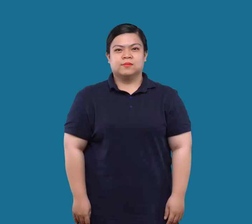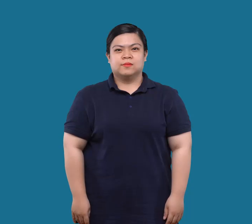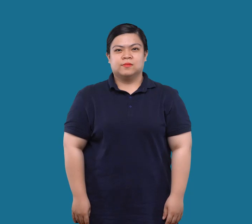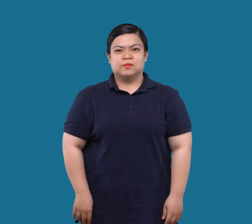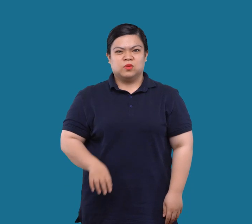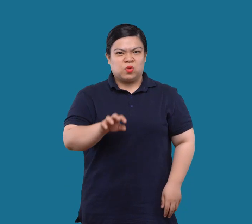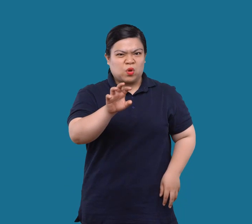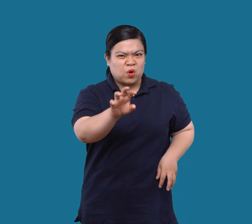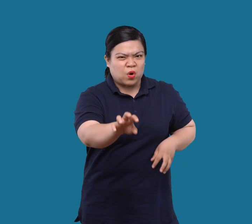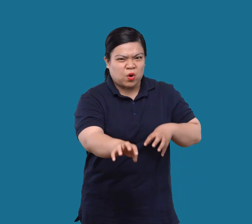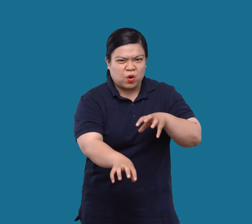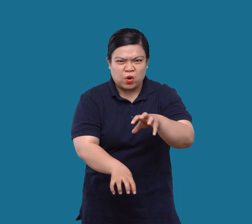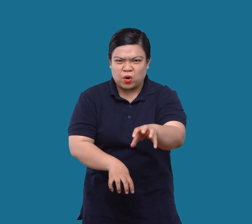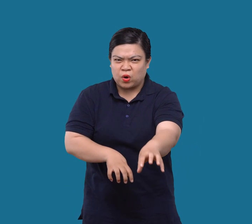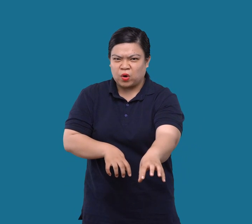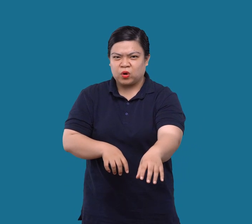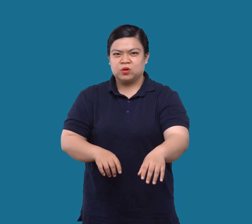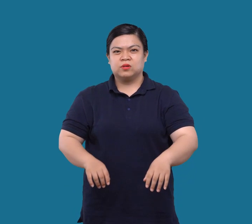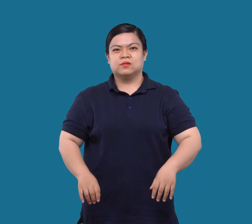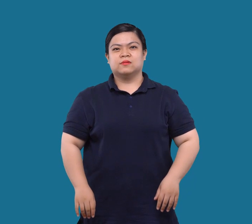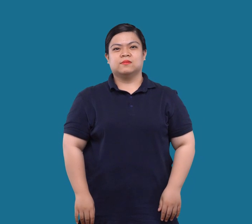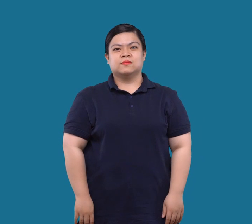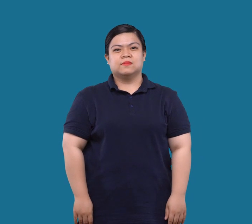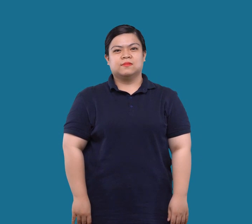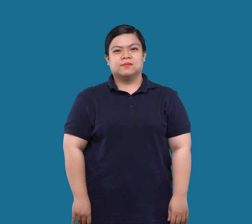con cọp